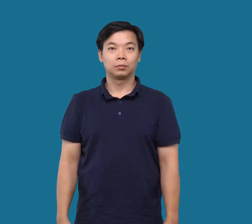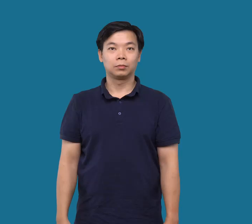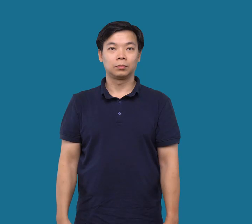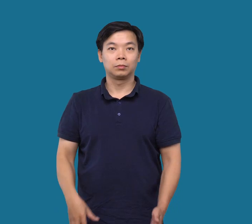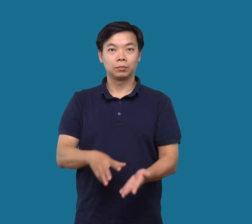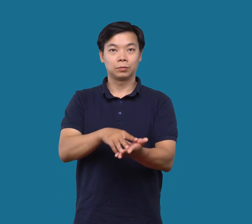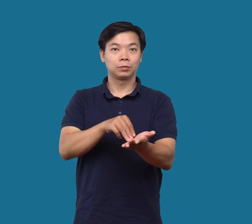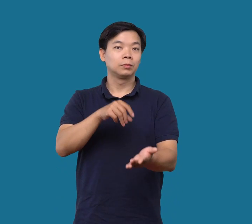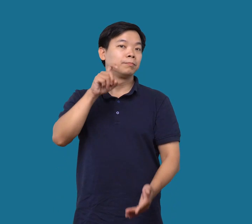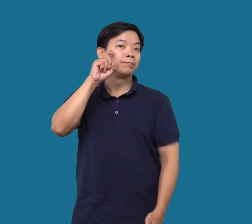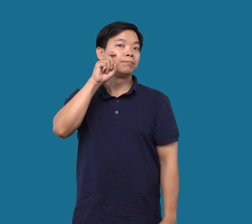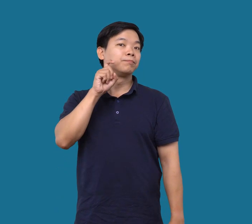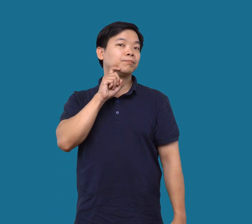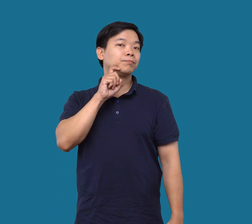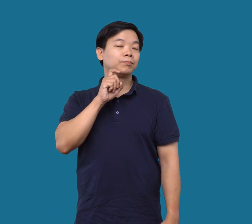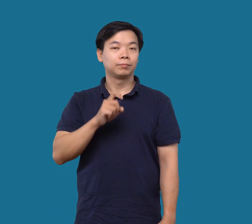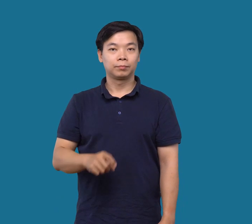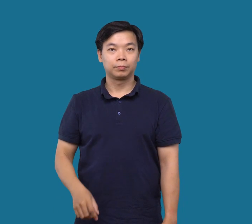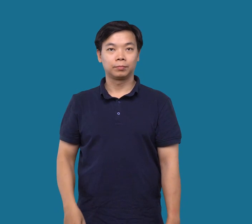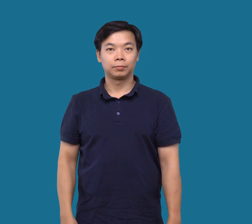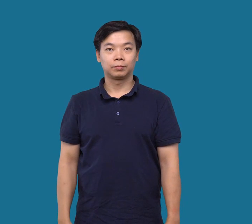môn Đạo đức